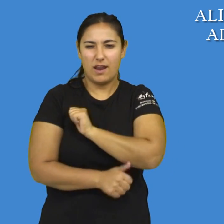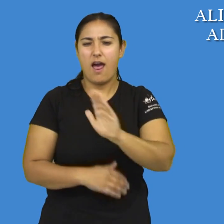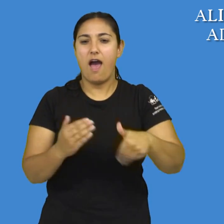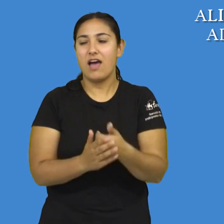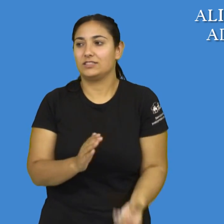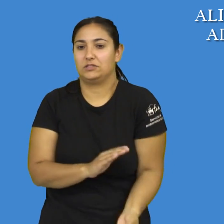hasta